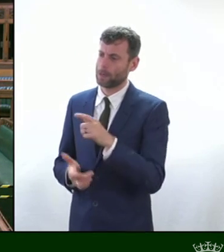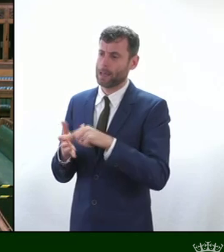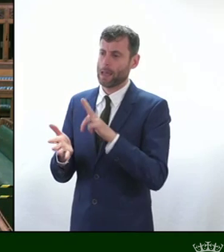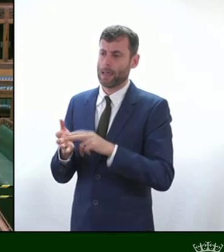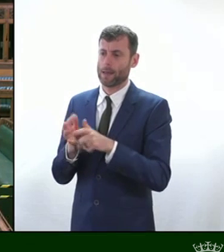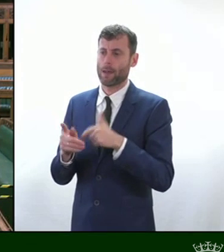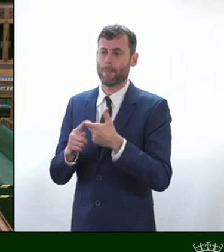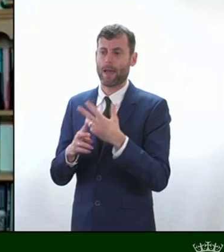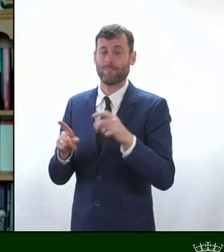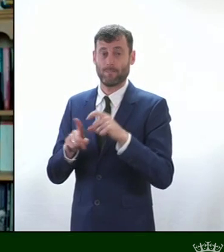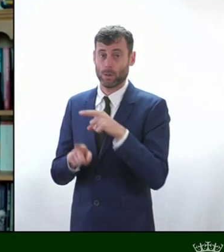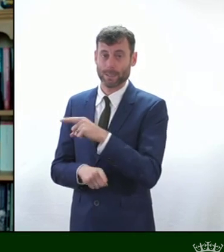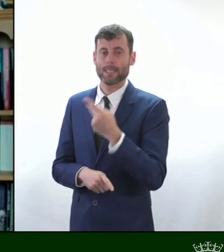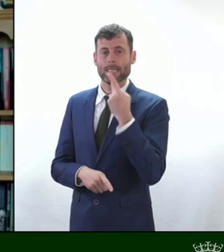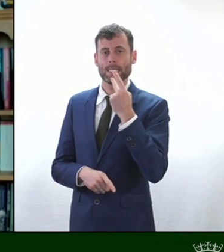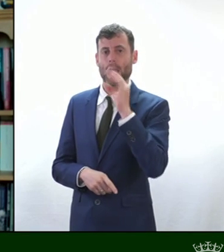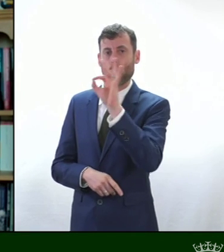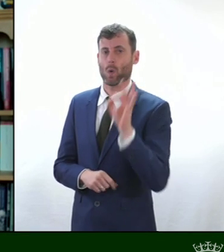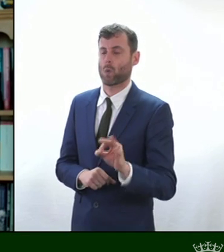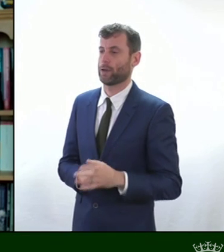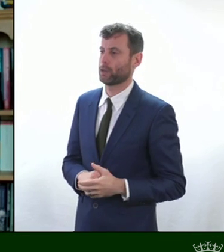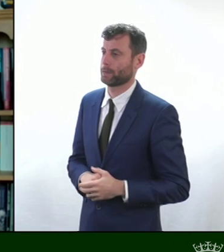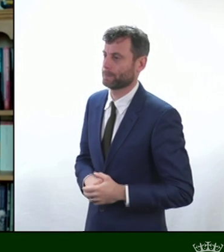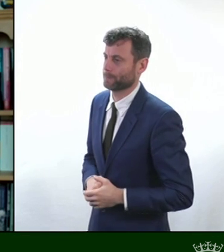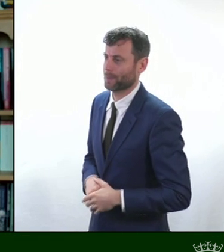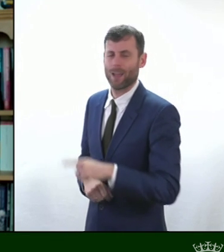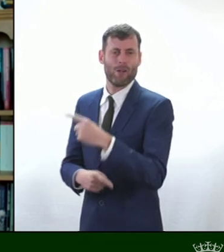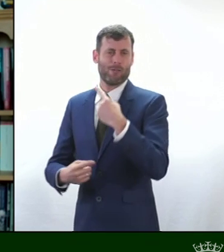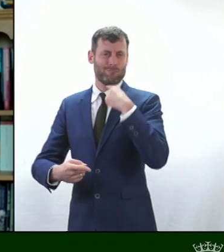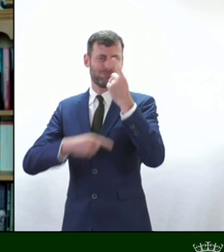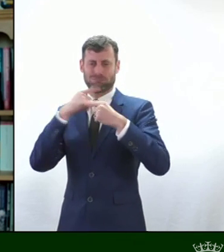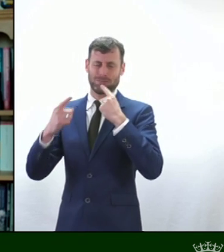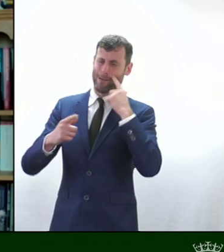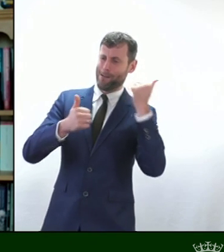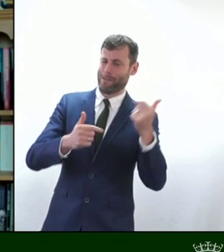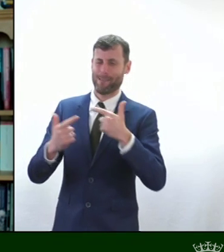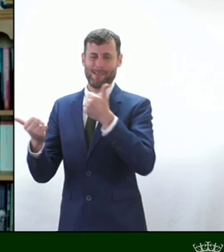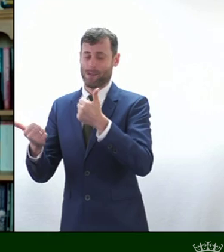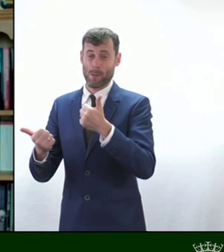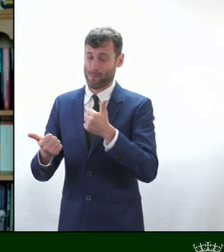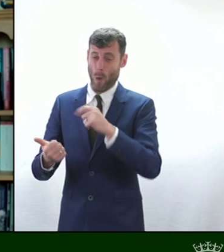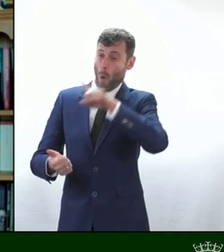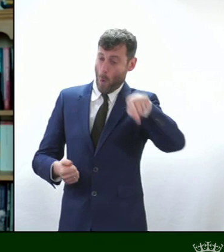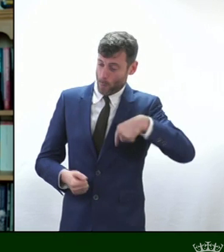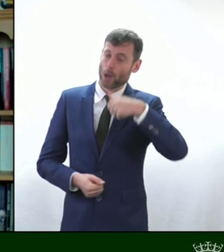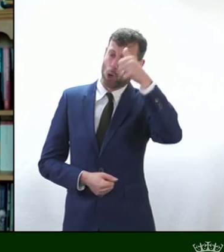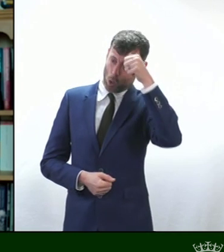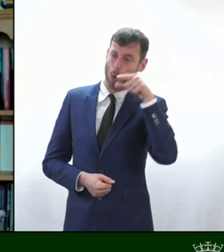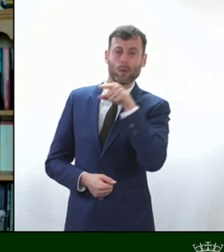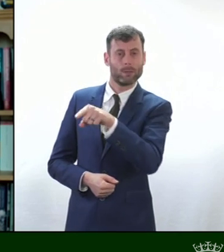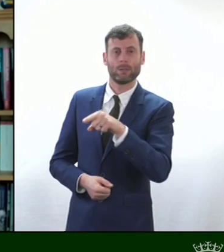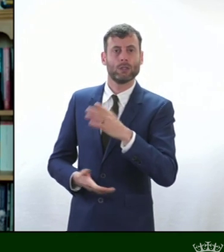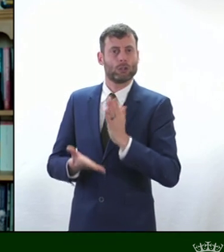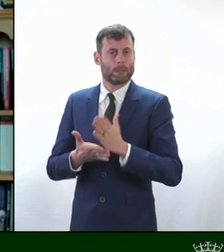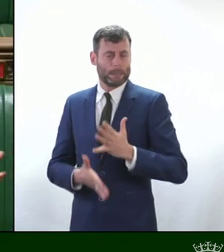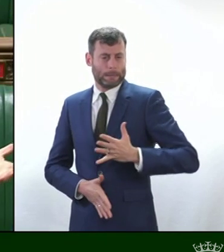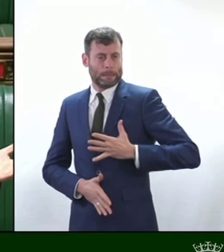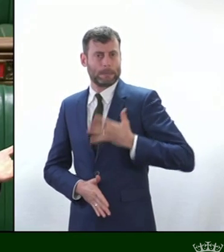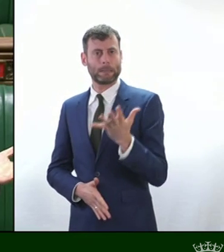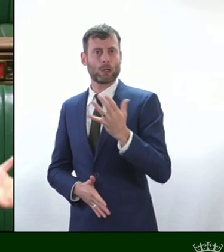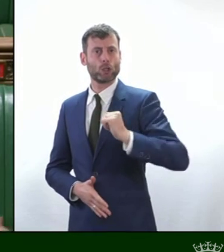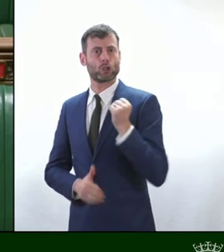The Prime Minister can spin all he likes, but everybody can now see the total contempt that this UK Government have for Scottish interests.